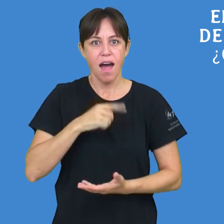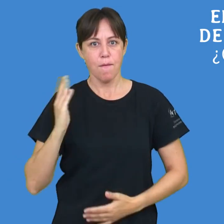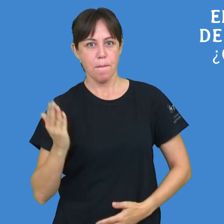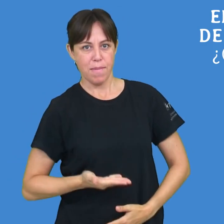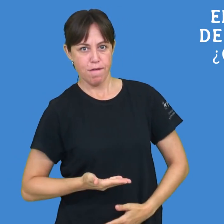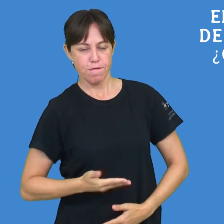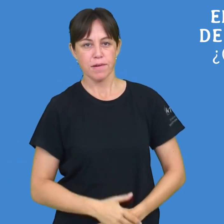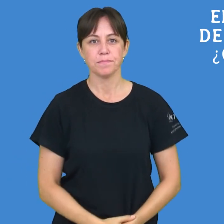afectar